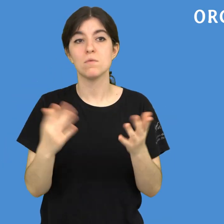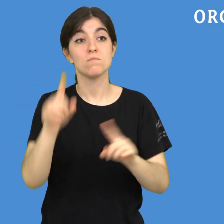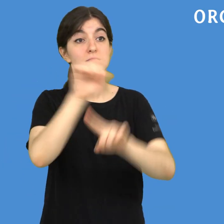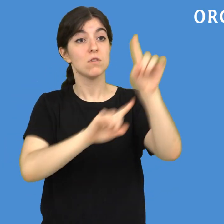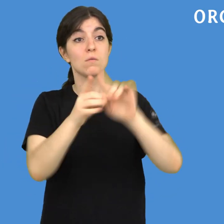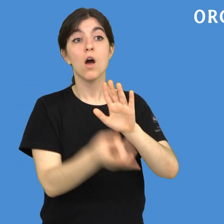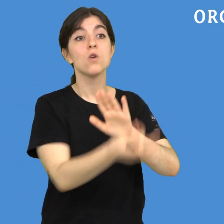problema